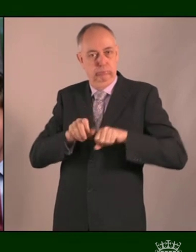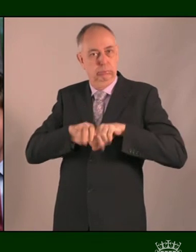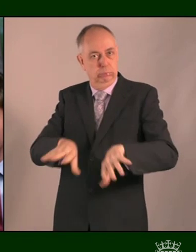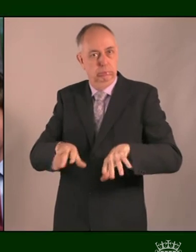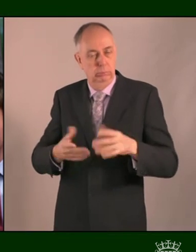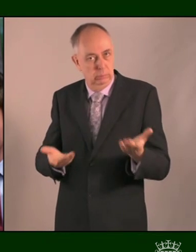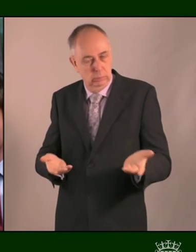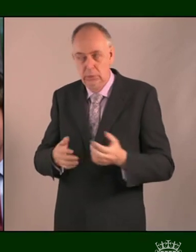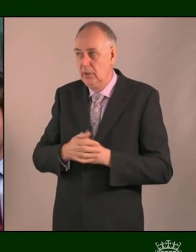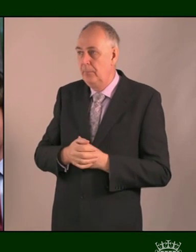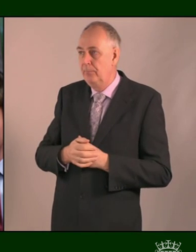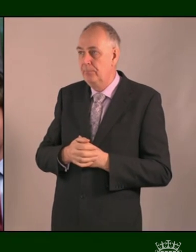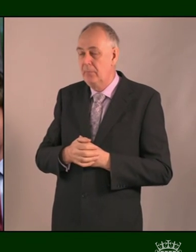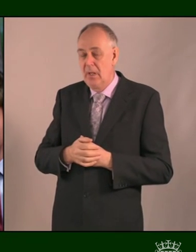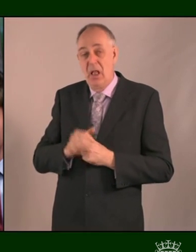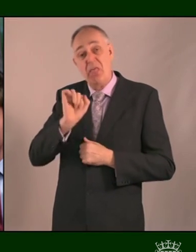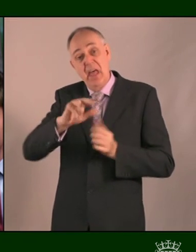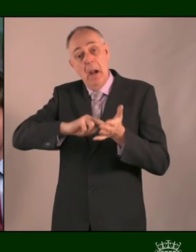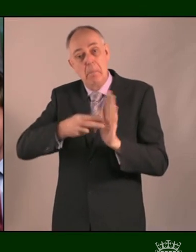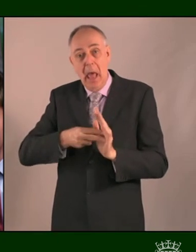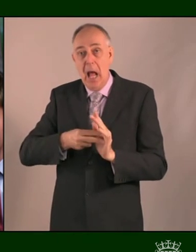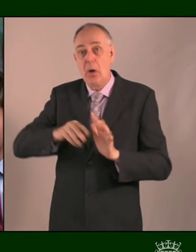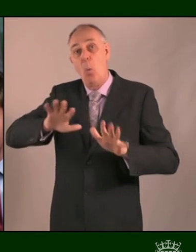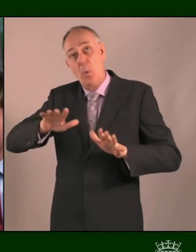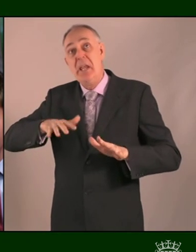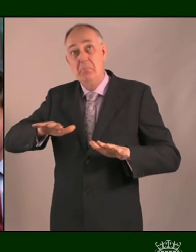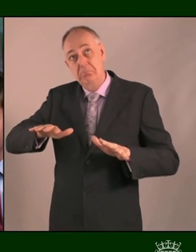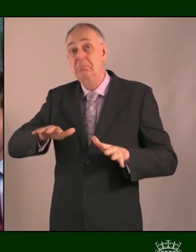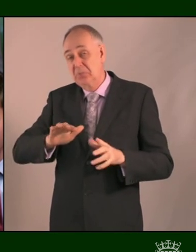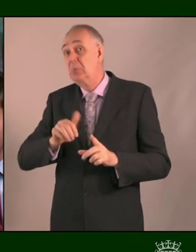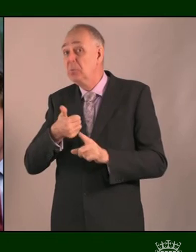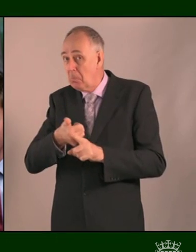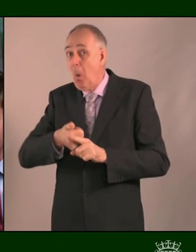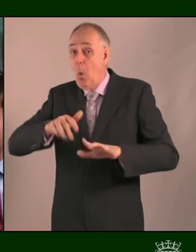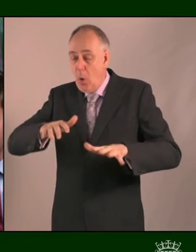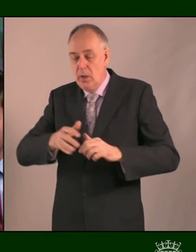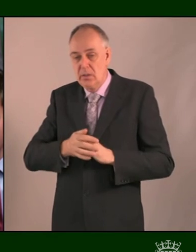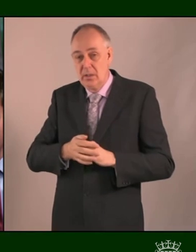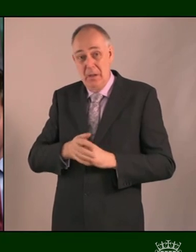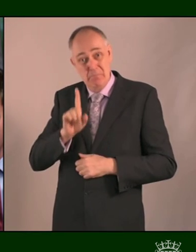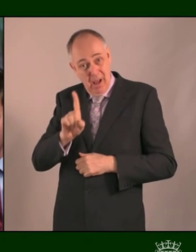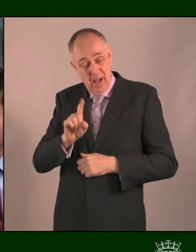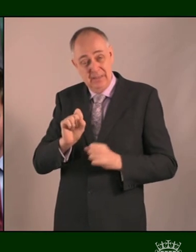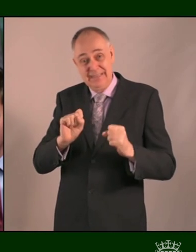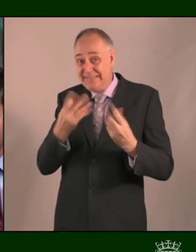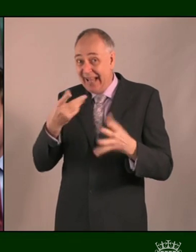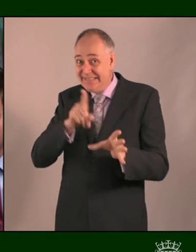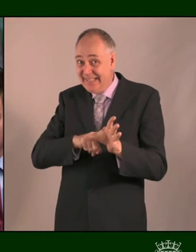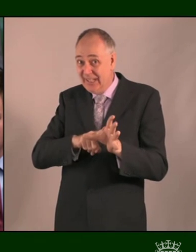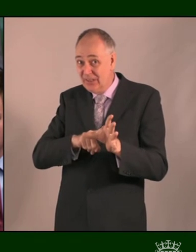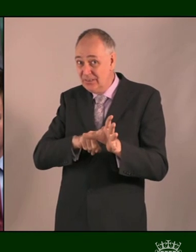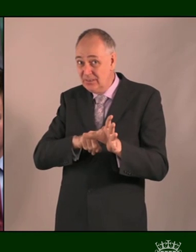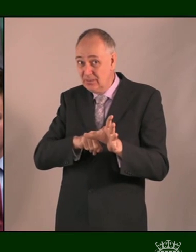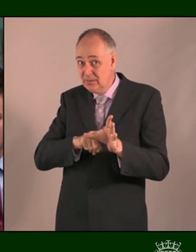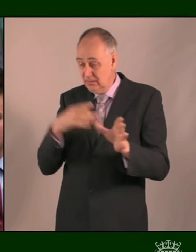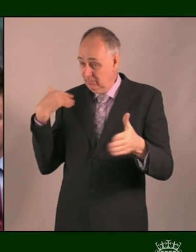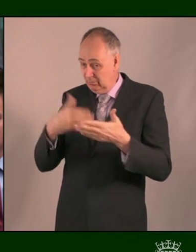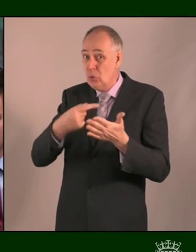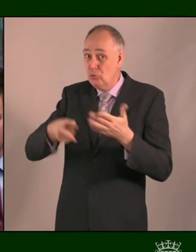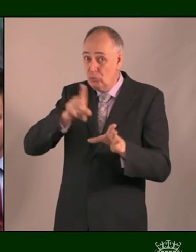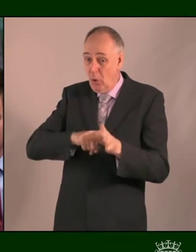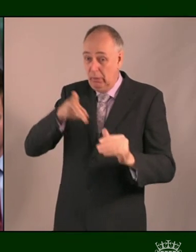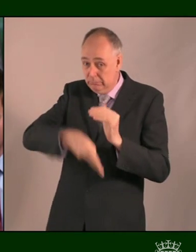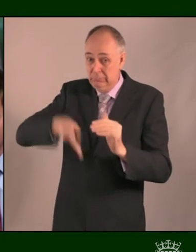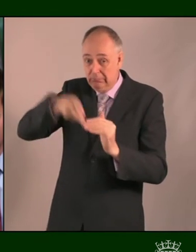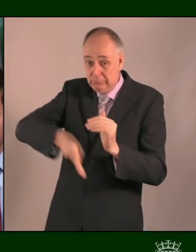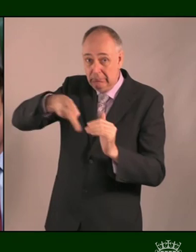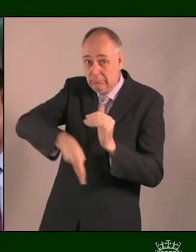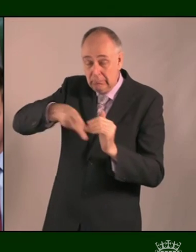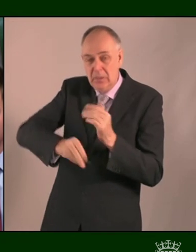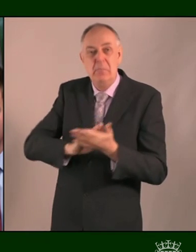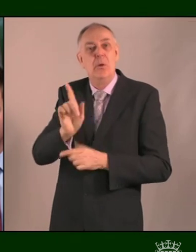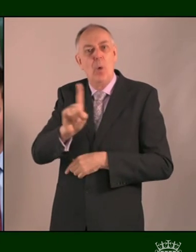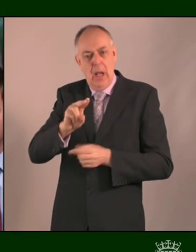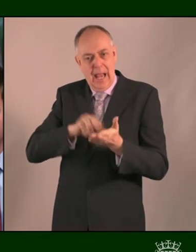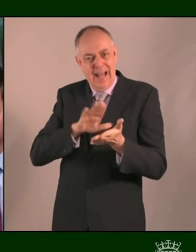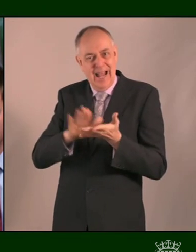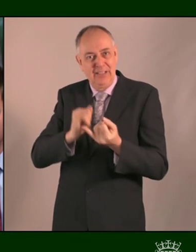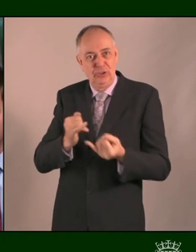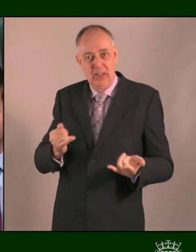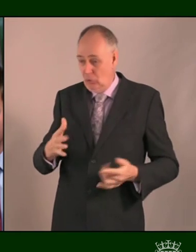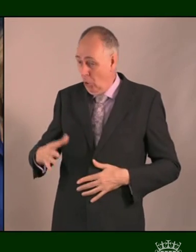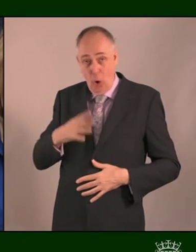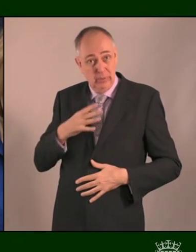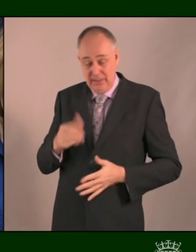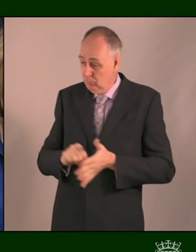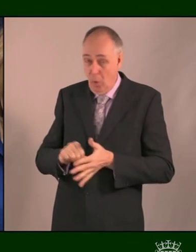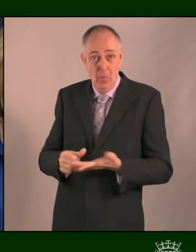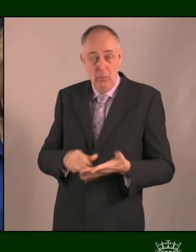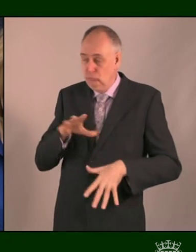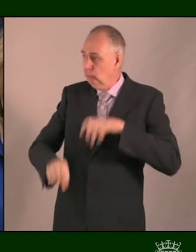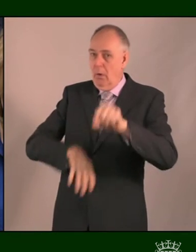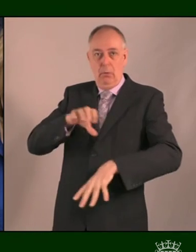The strategy broadly has our support, but a decade of Tory austerity means that our national health service is already struggling to cope.